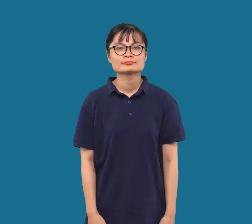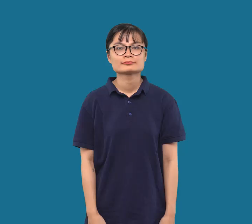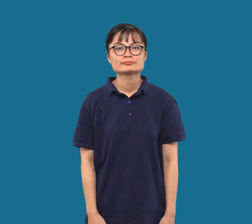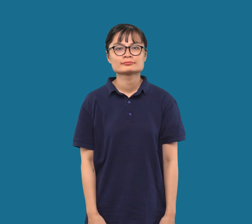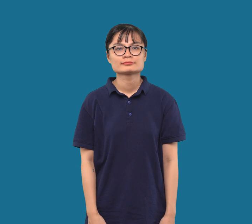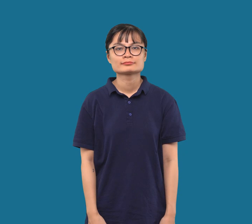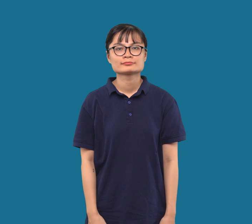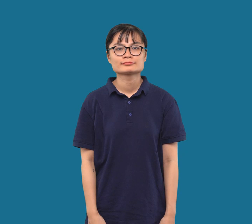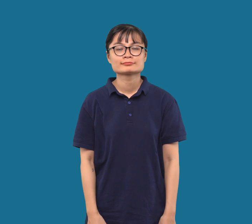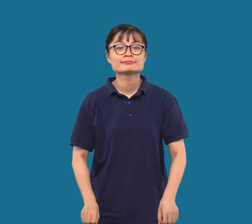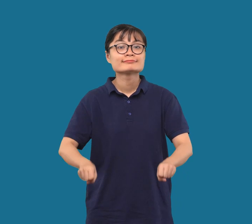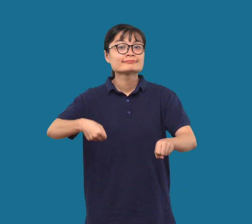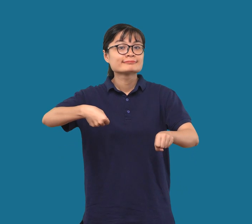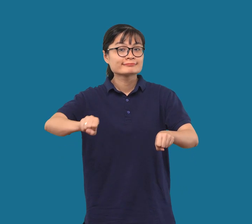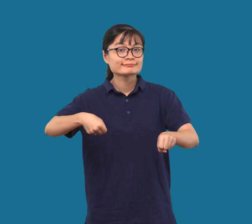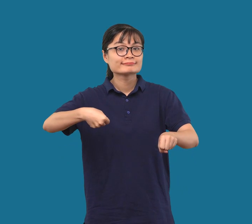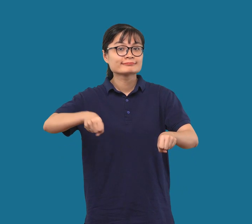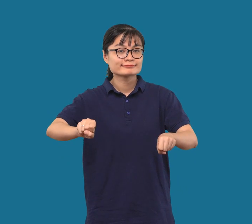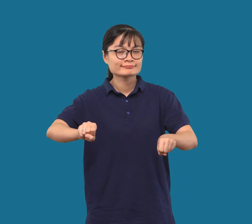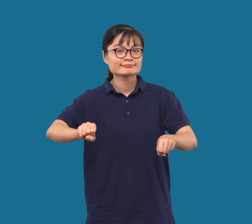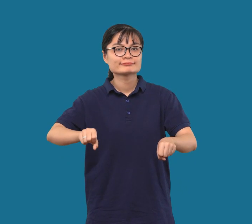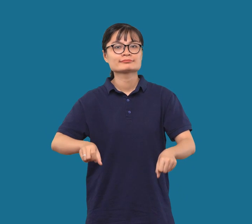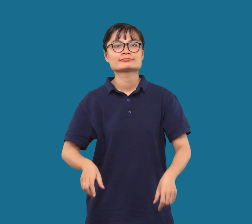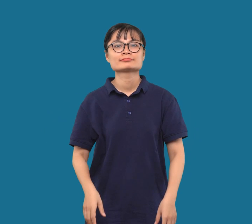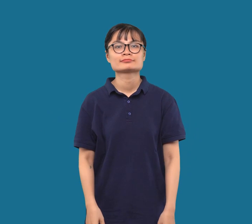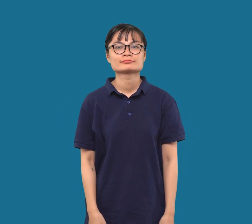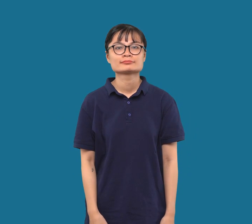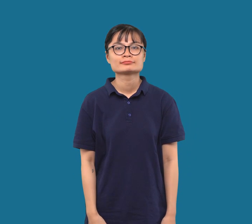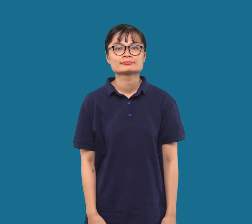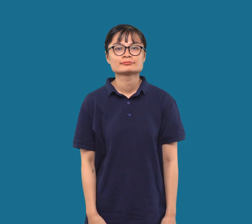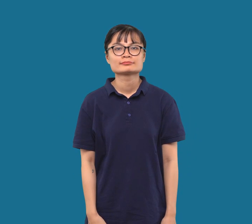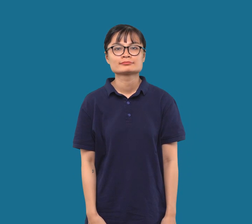xe máy